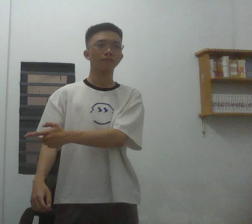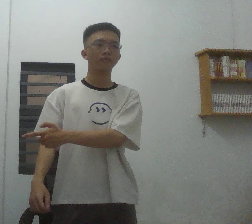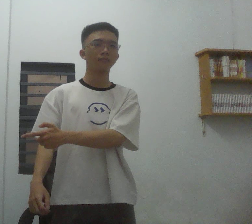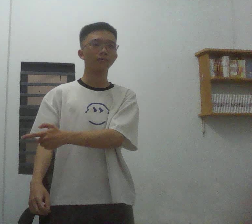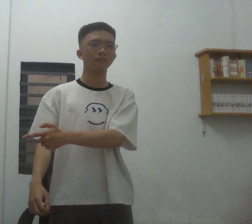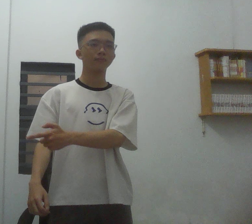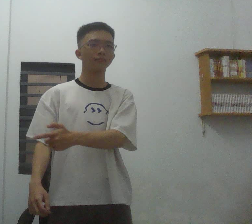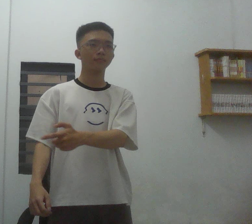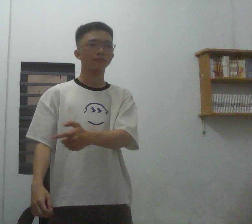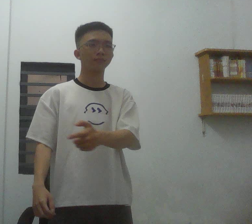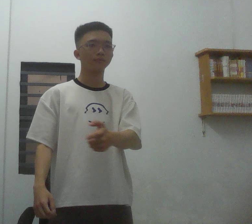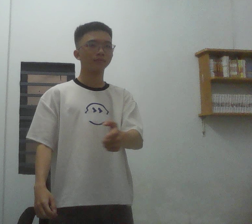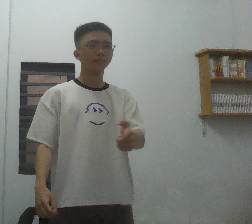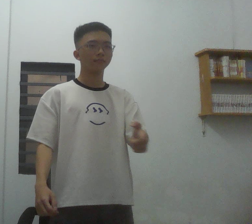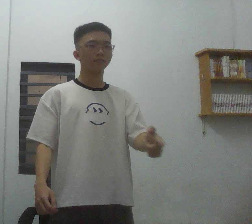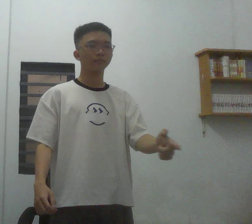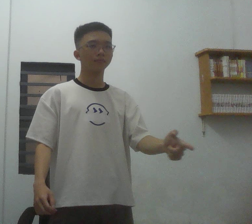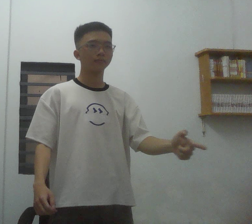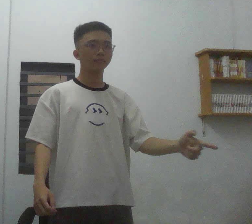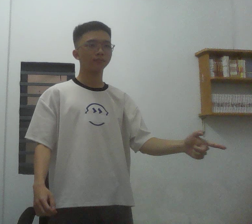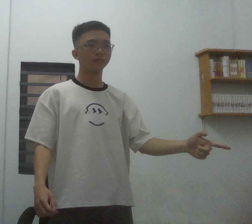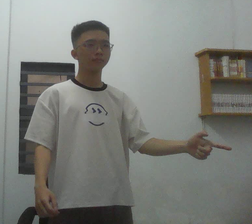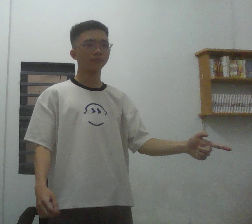cac ban